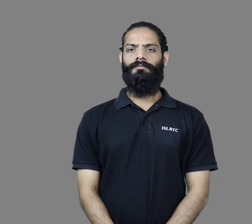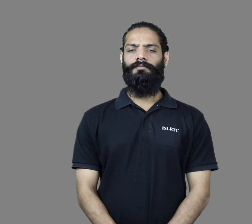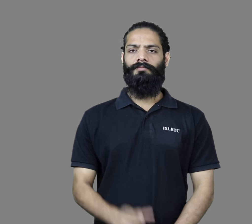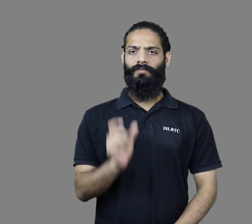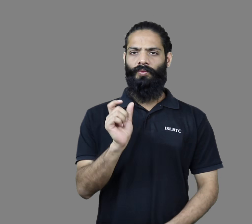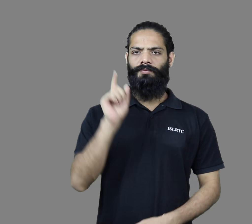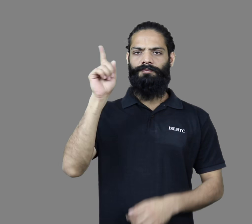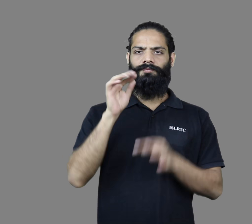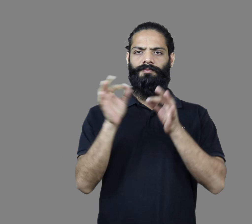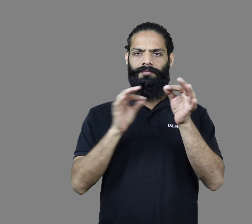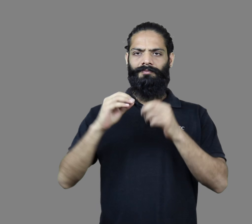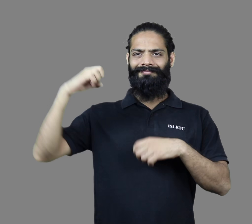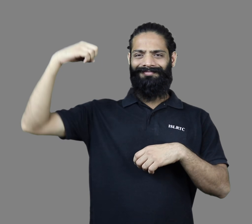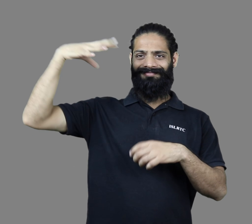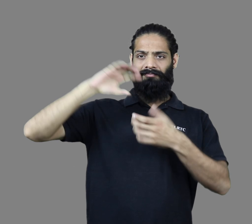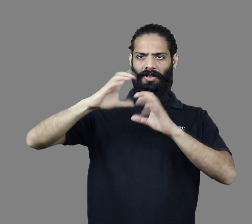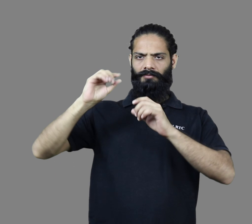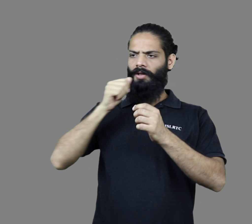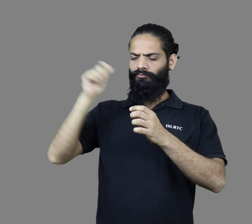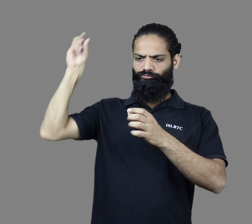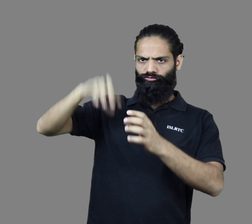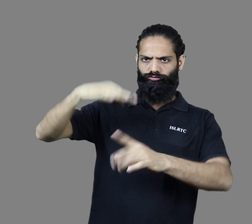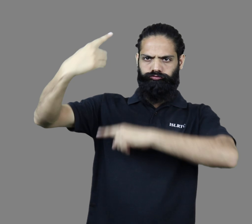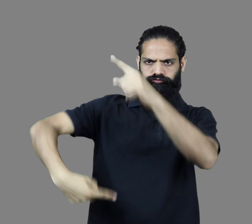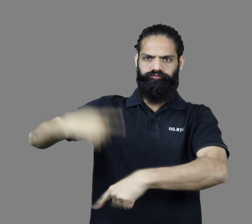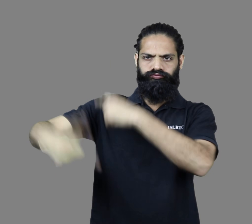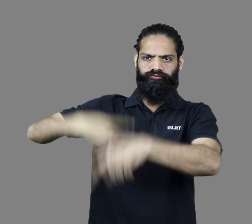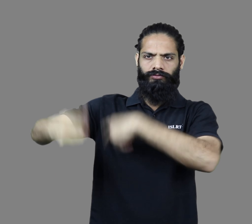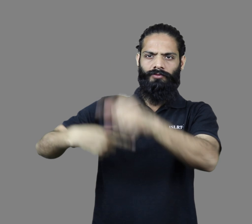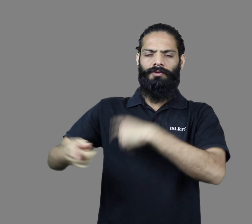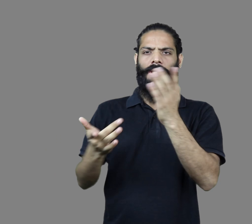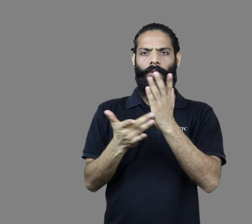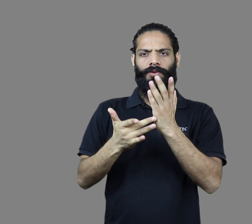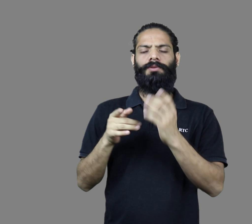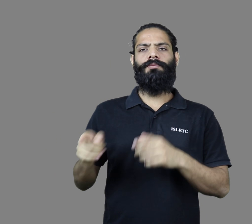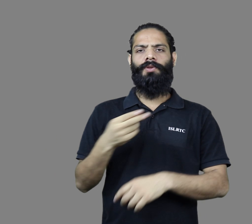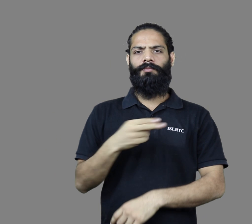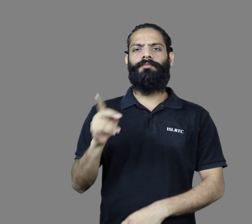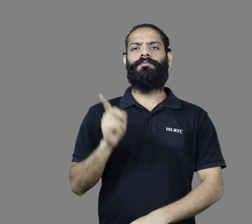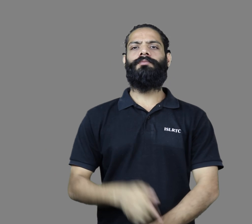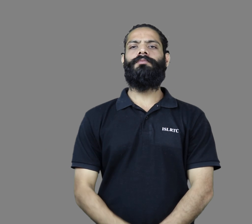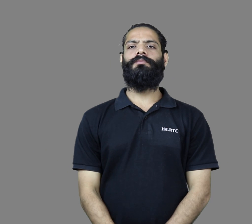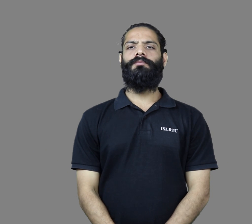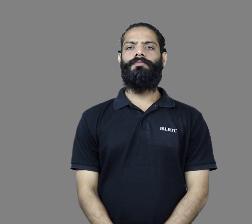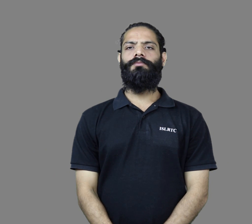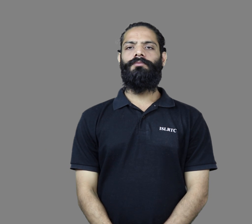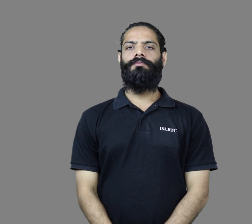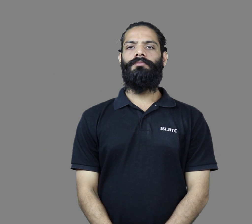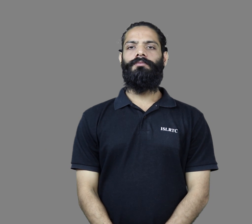Turbine